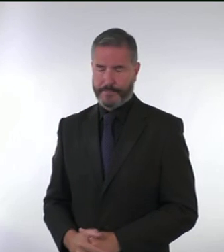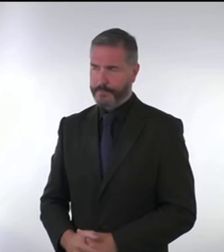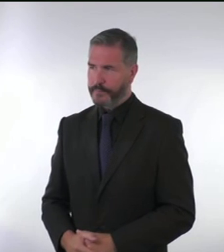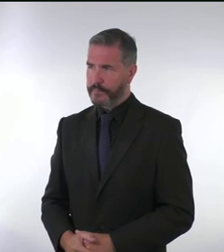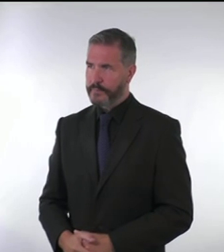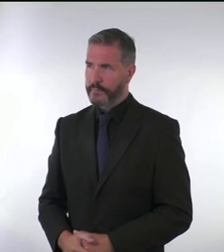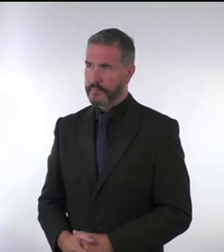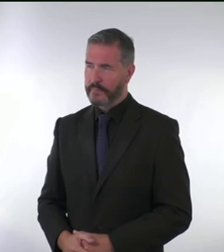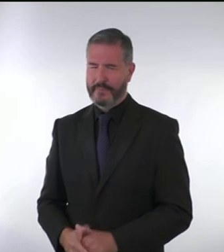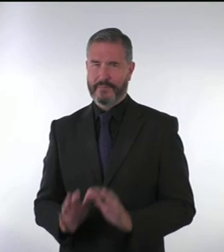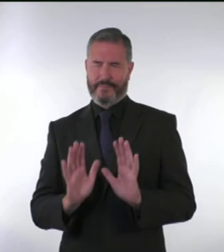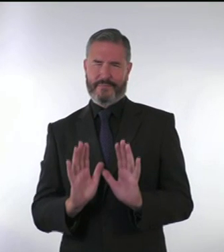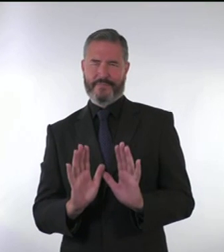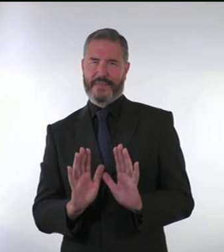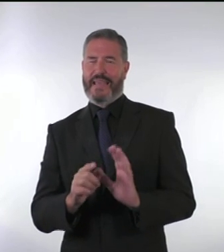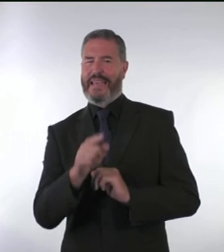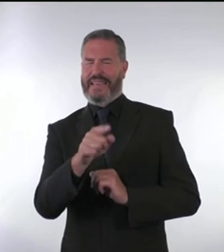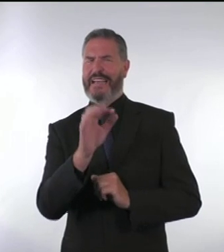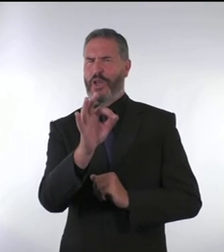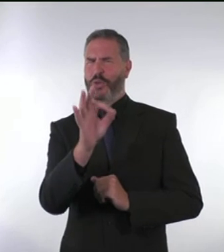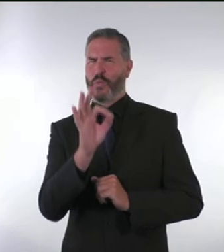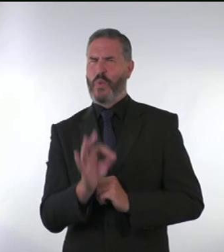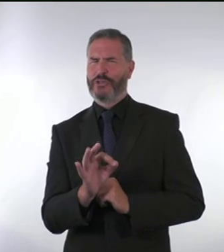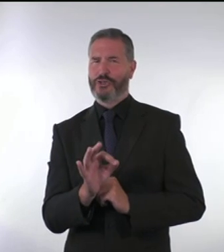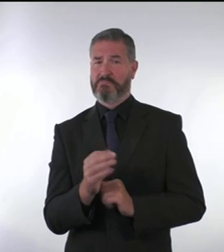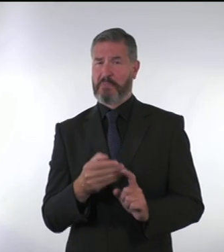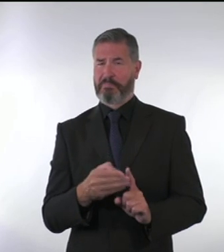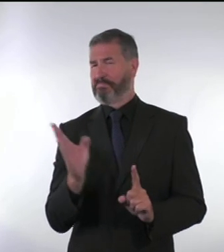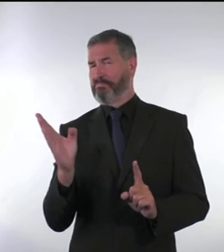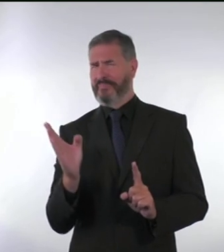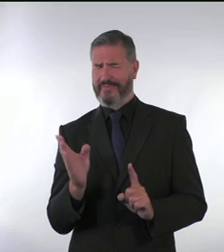I think the right honourable and learned Gentleman’s questions are absolutely absurd.